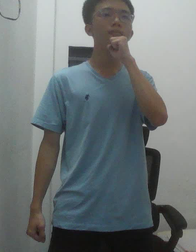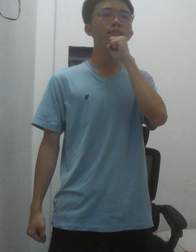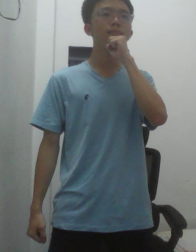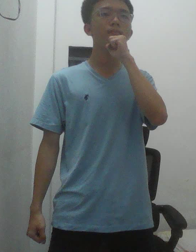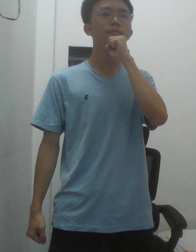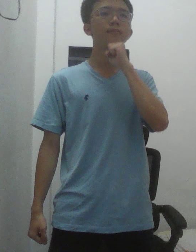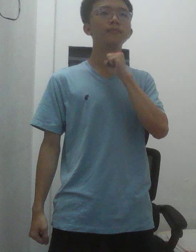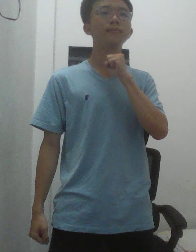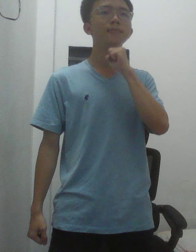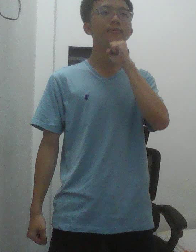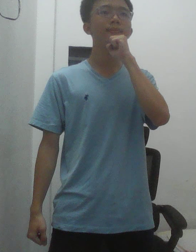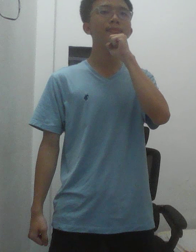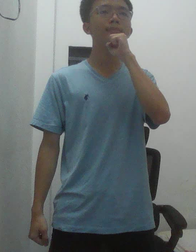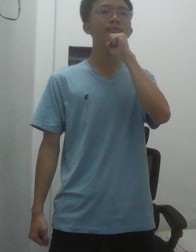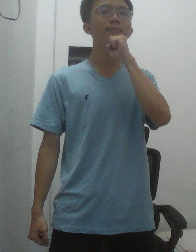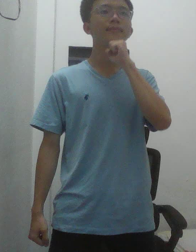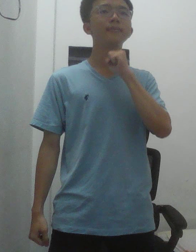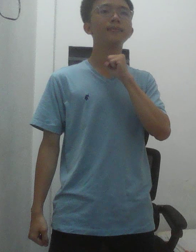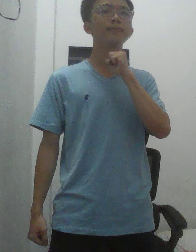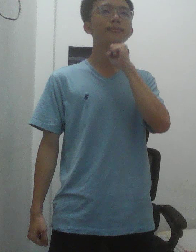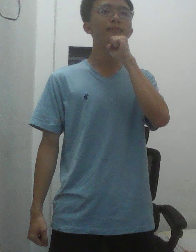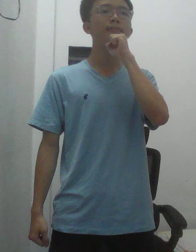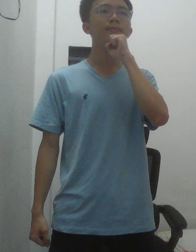dong y